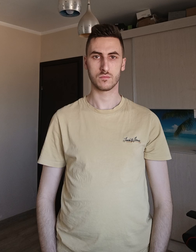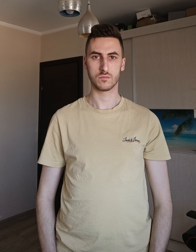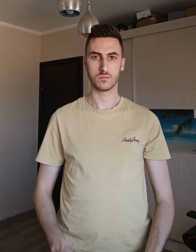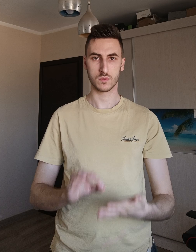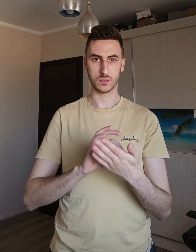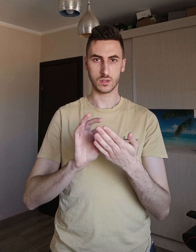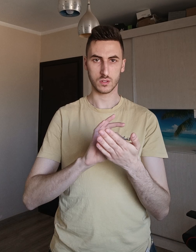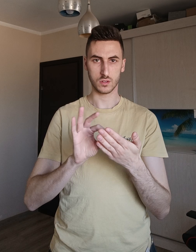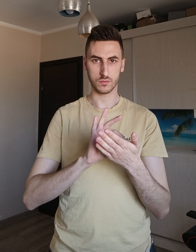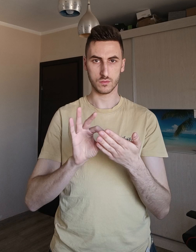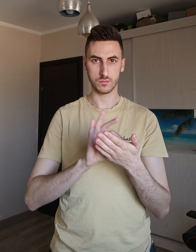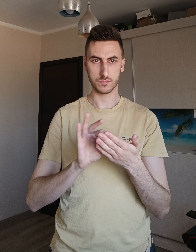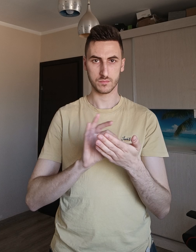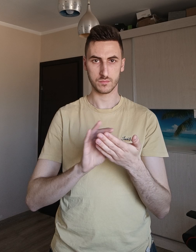לכתוב